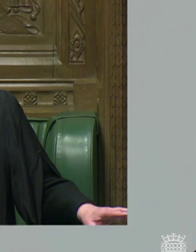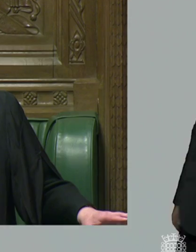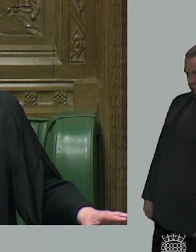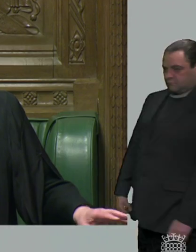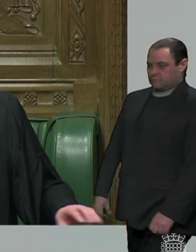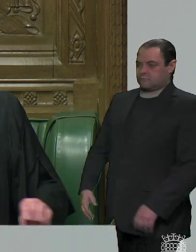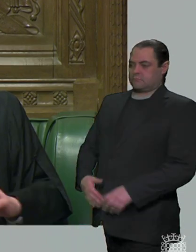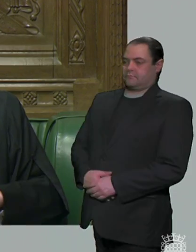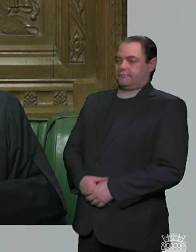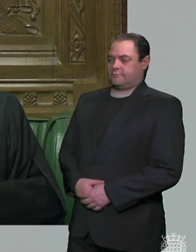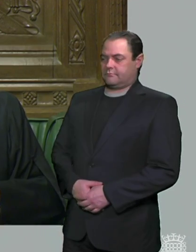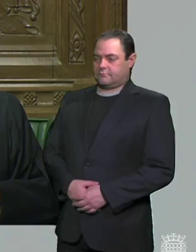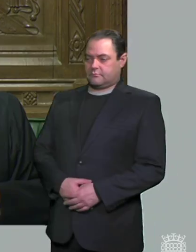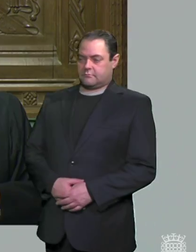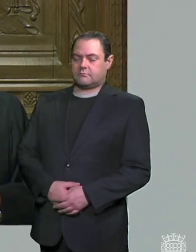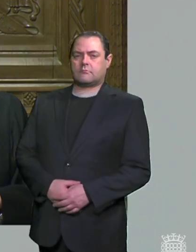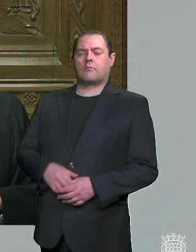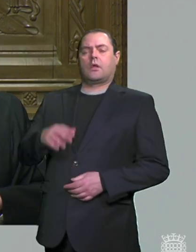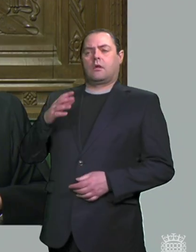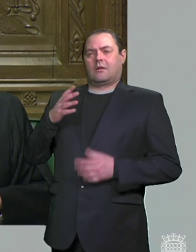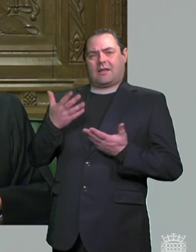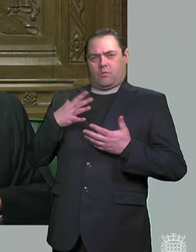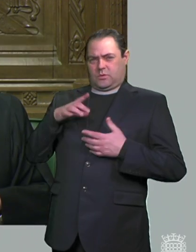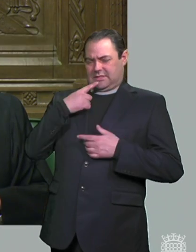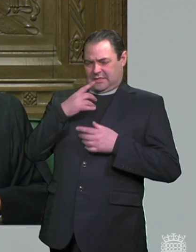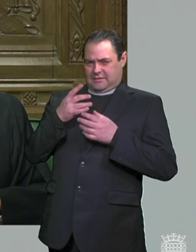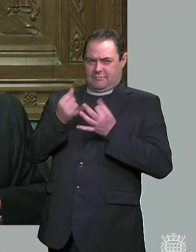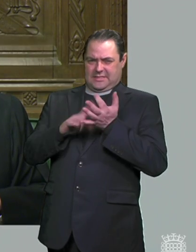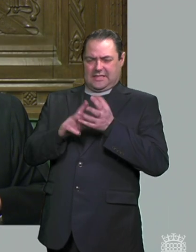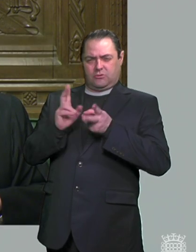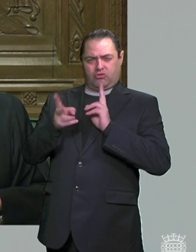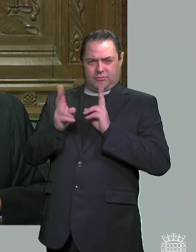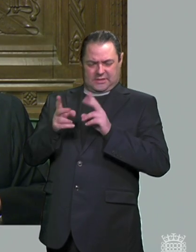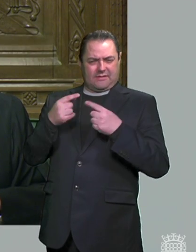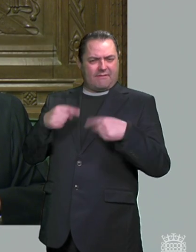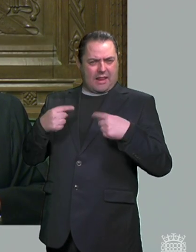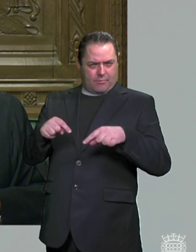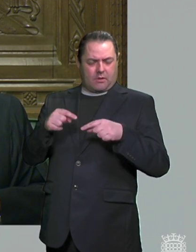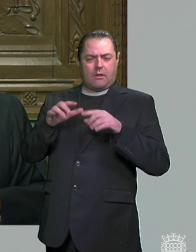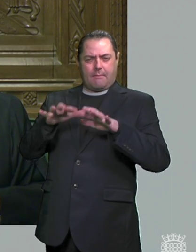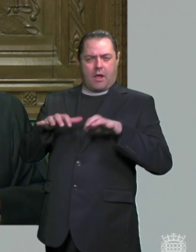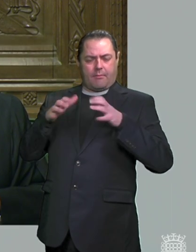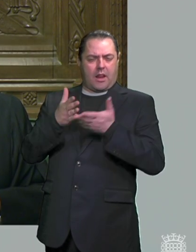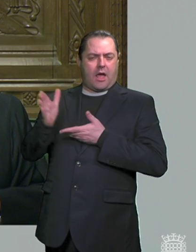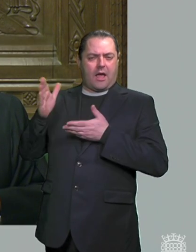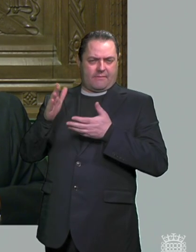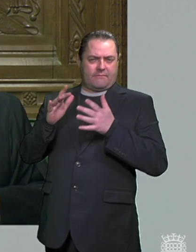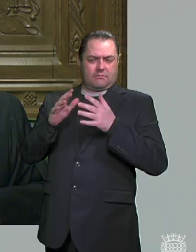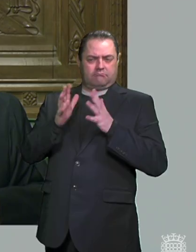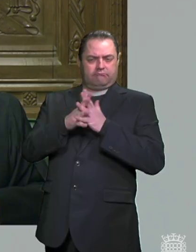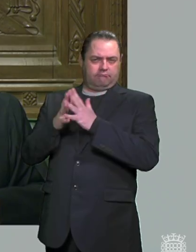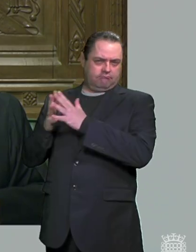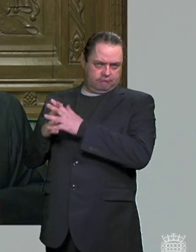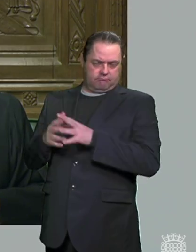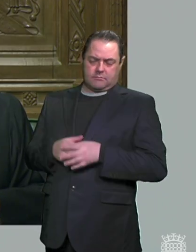questions, I would like to point out that a British Sign Language interpretation is available on parliamentlive.tv.